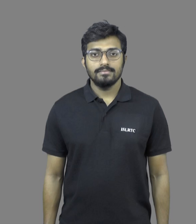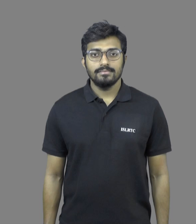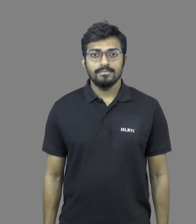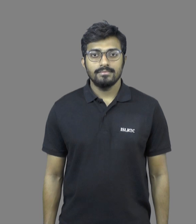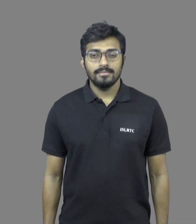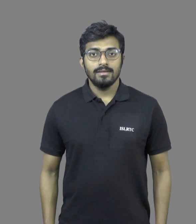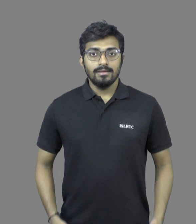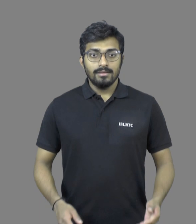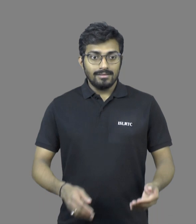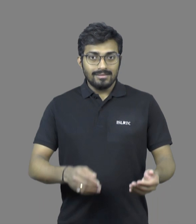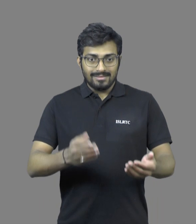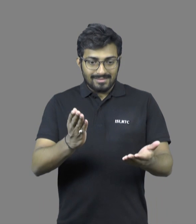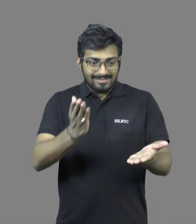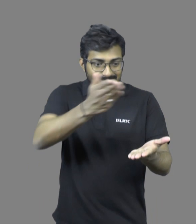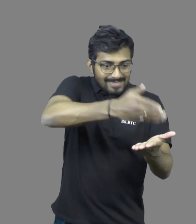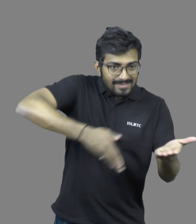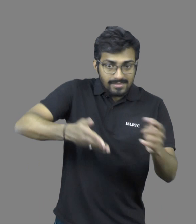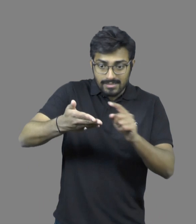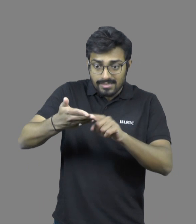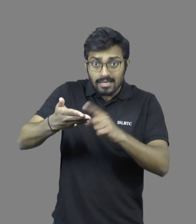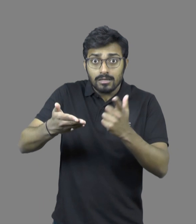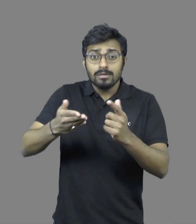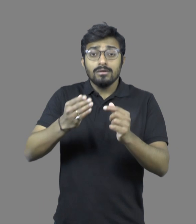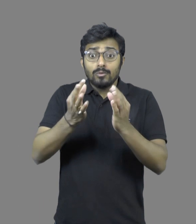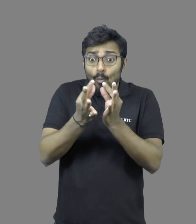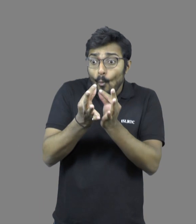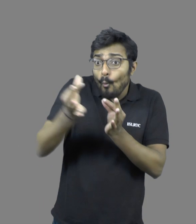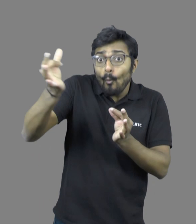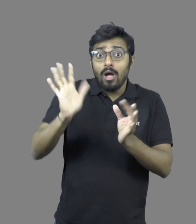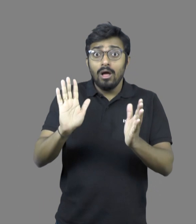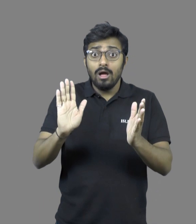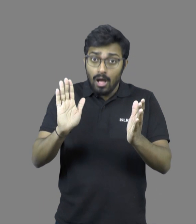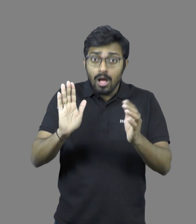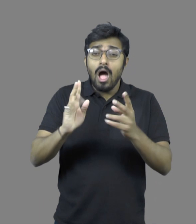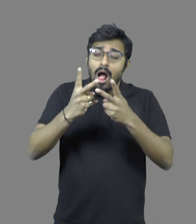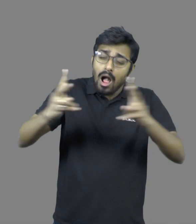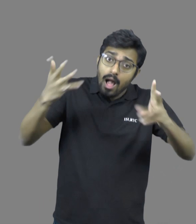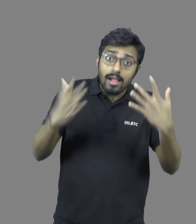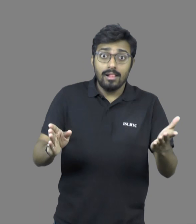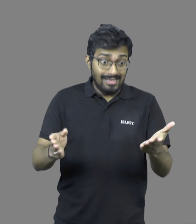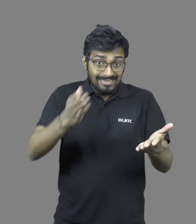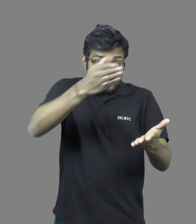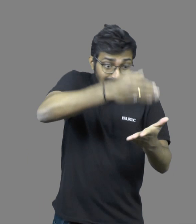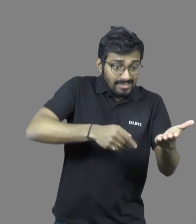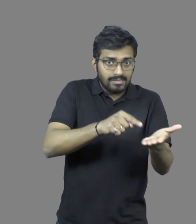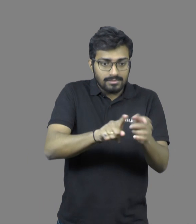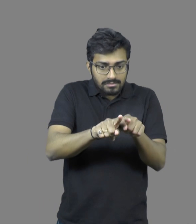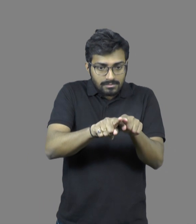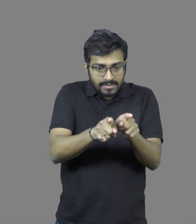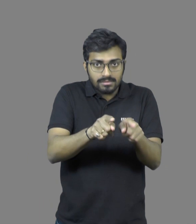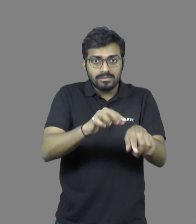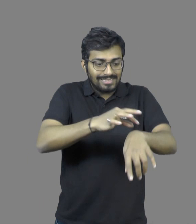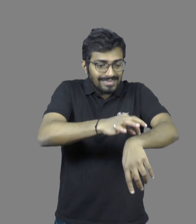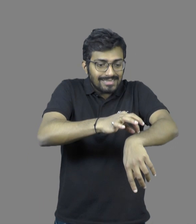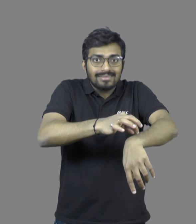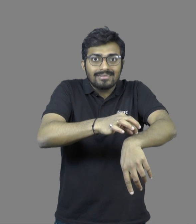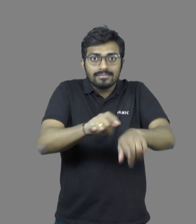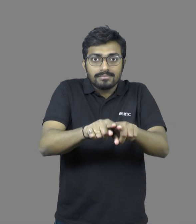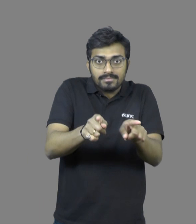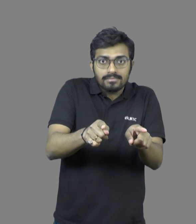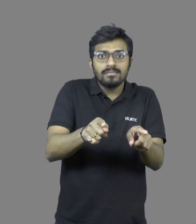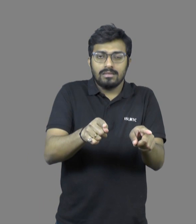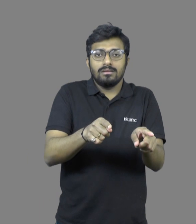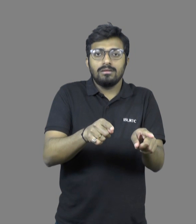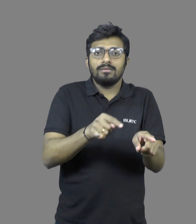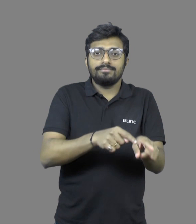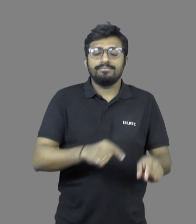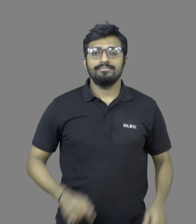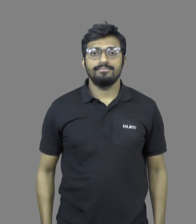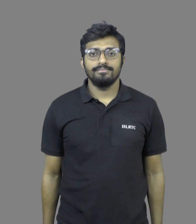Lacerate